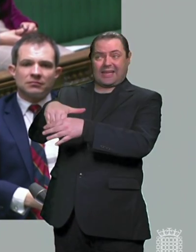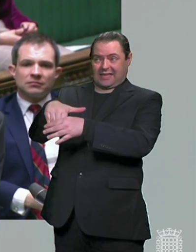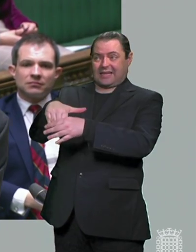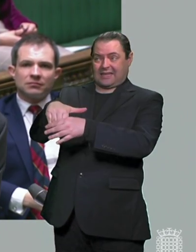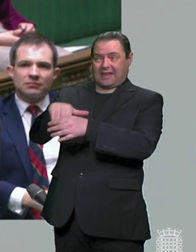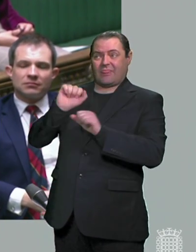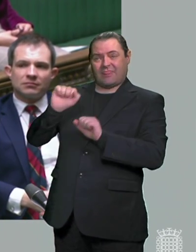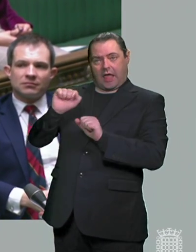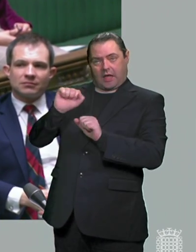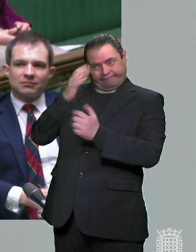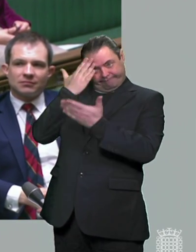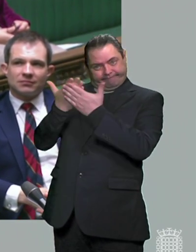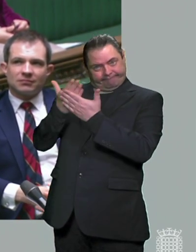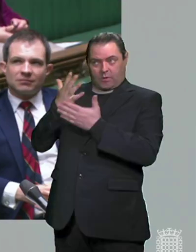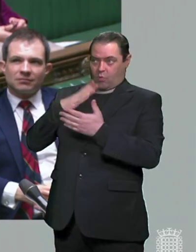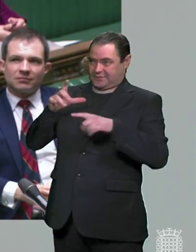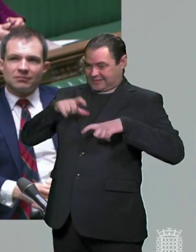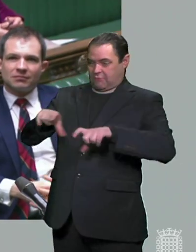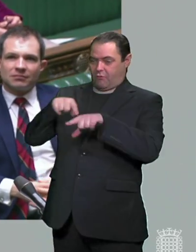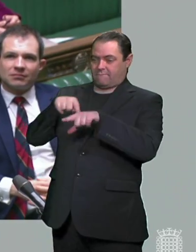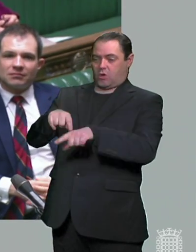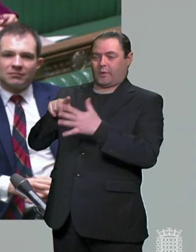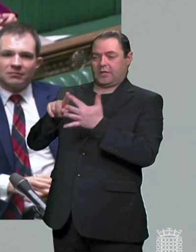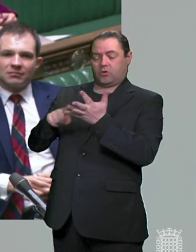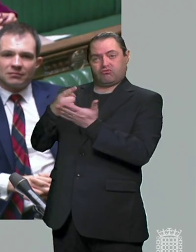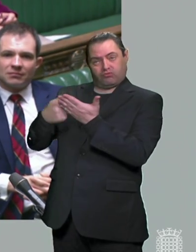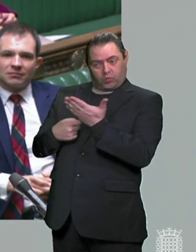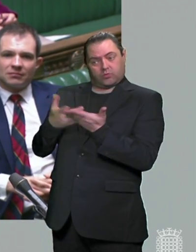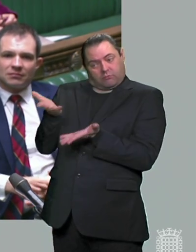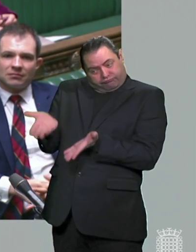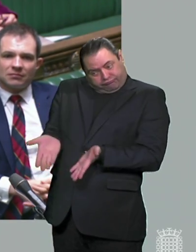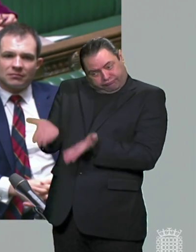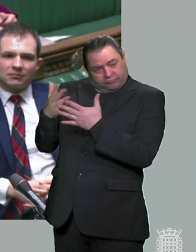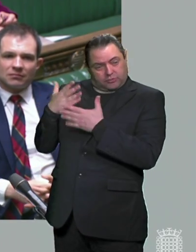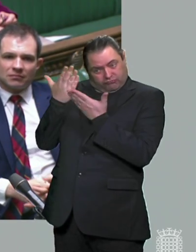Their dogma desires them to carry on with the EU rules and we respect that.